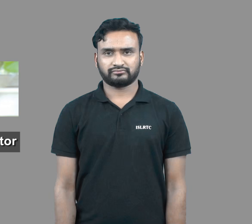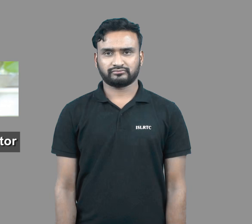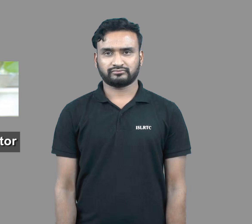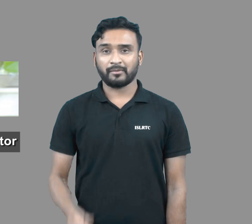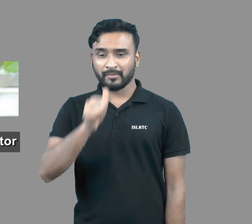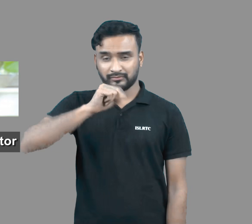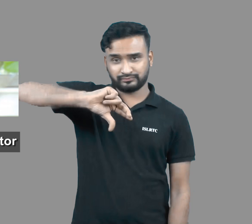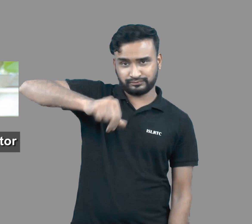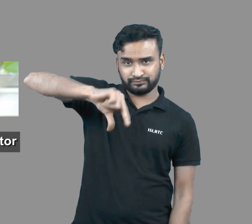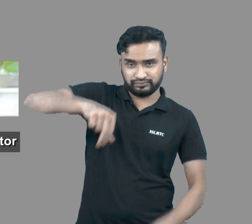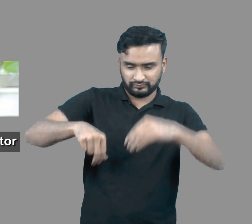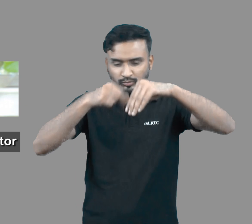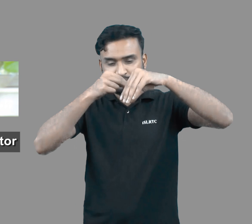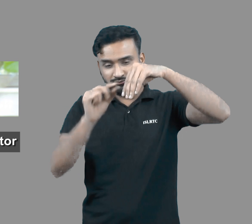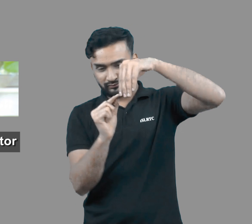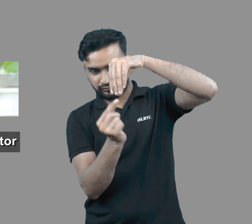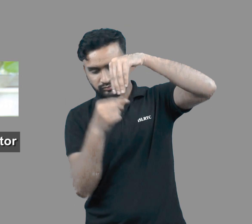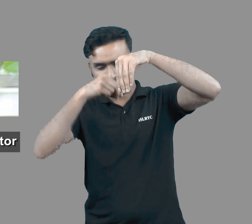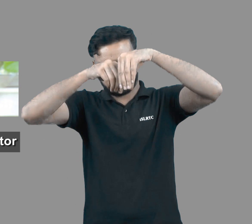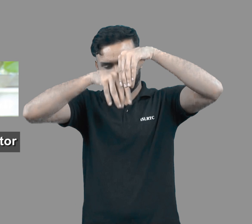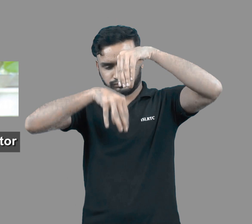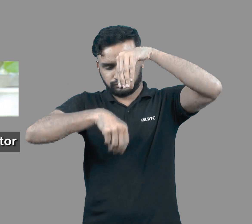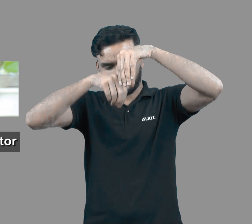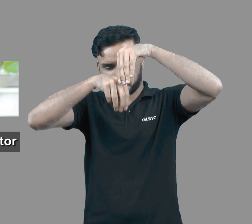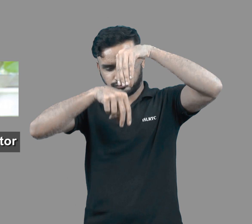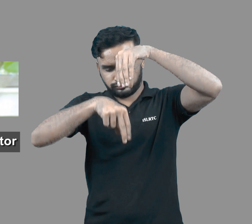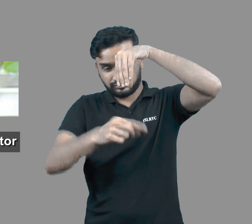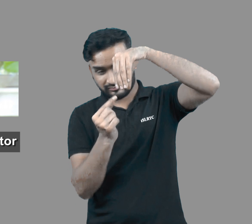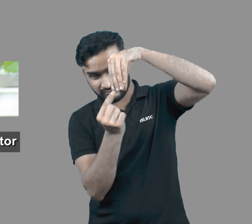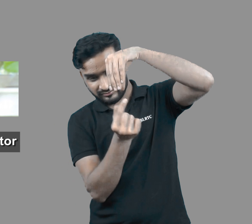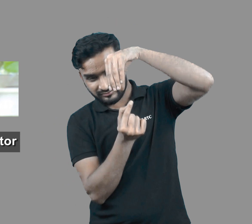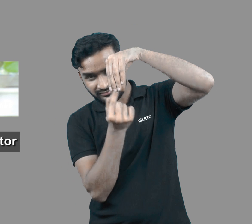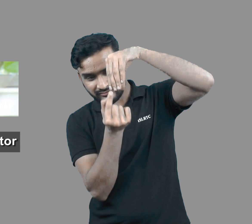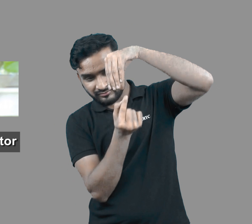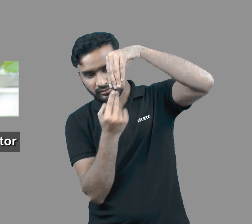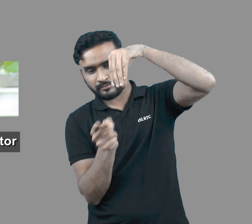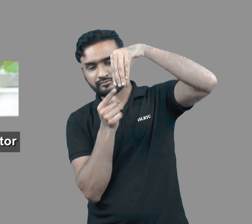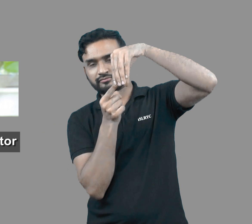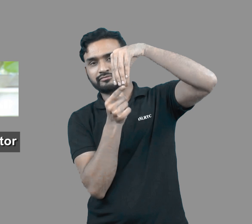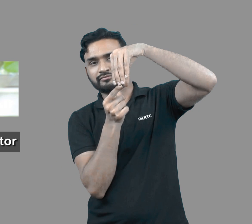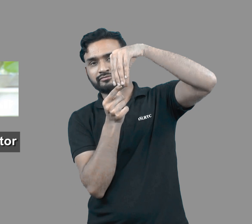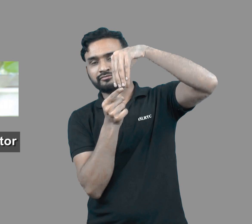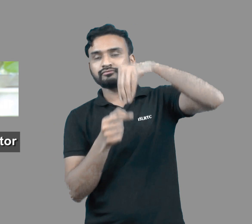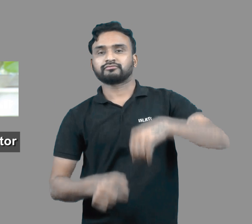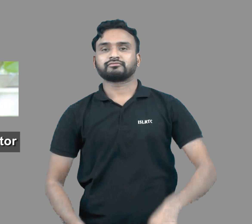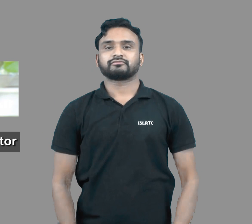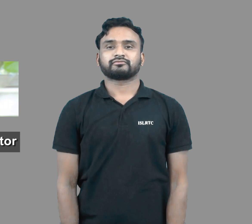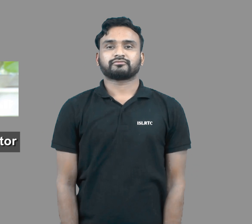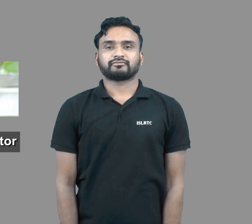Faucet Aerator